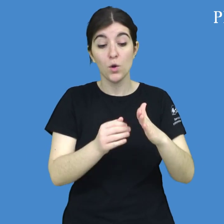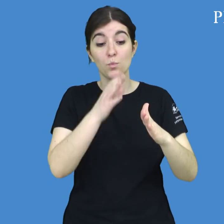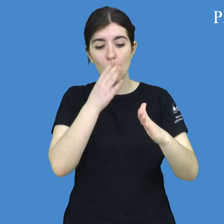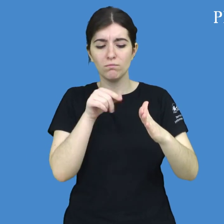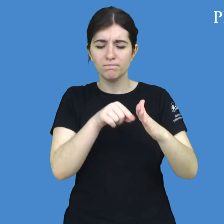motivo